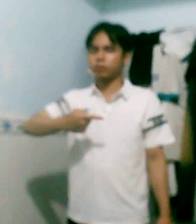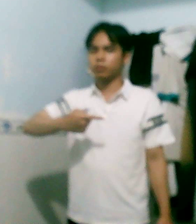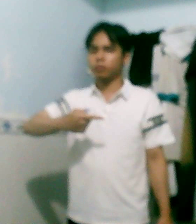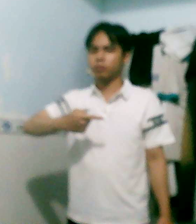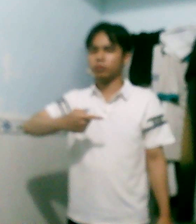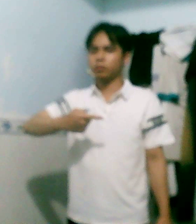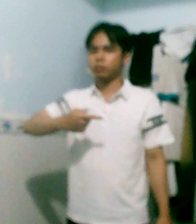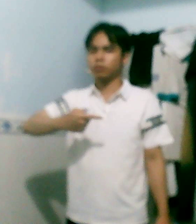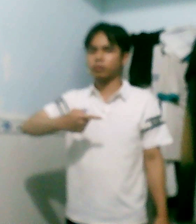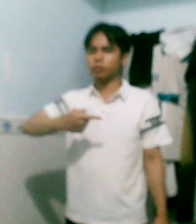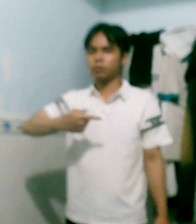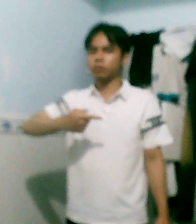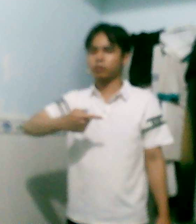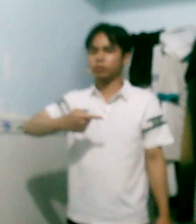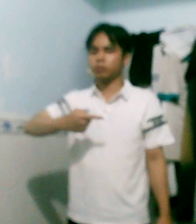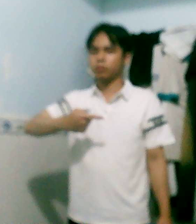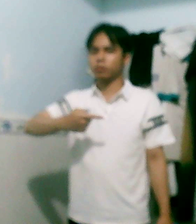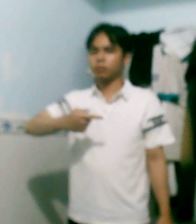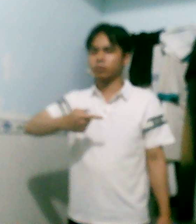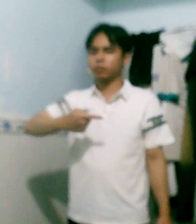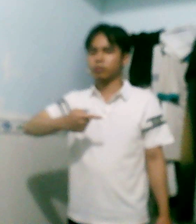g